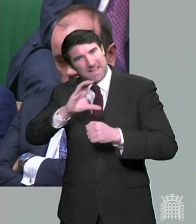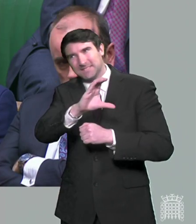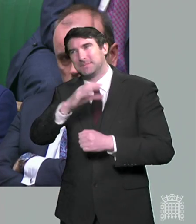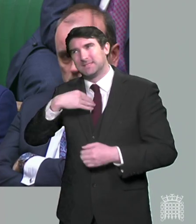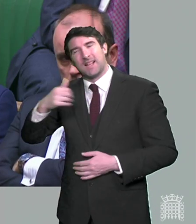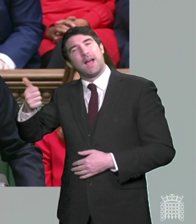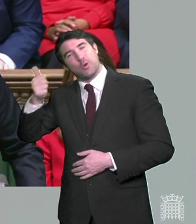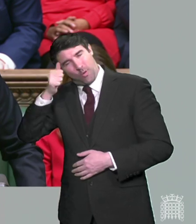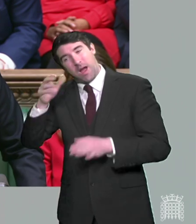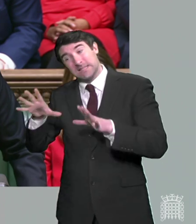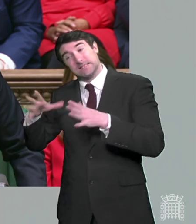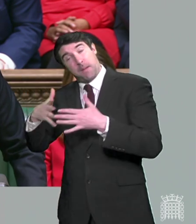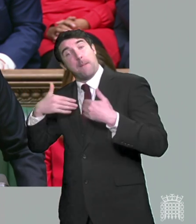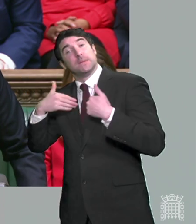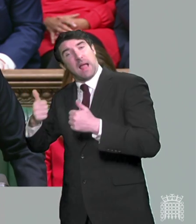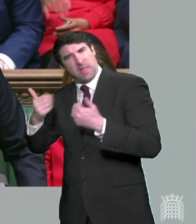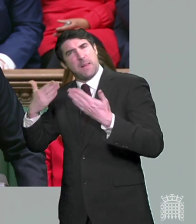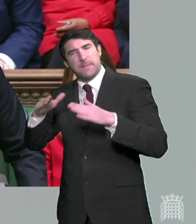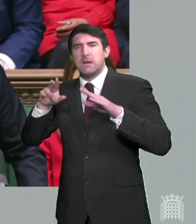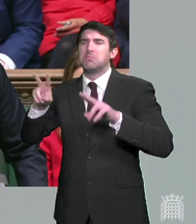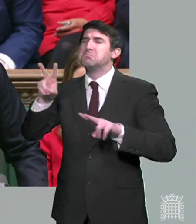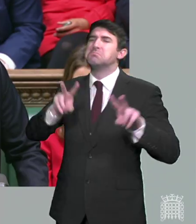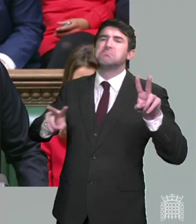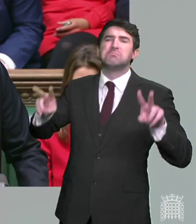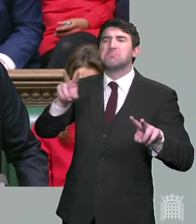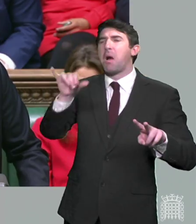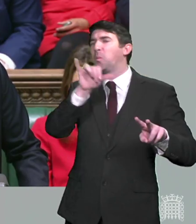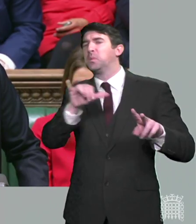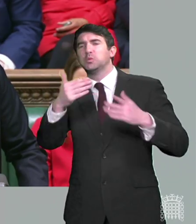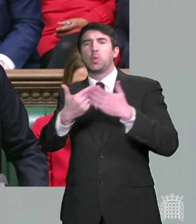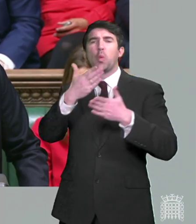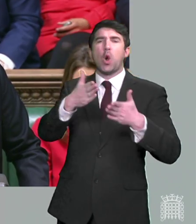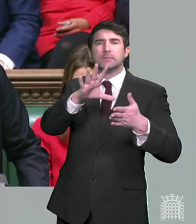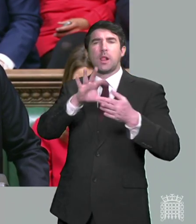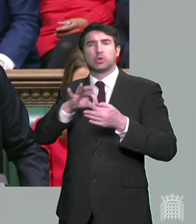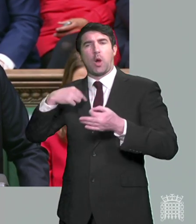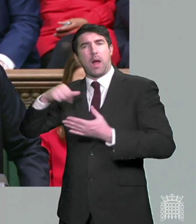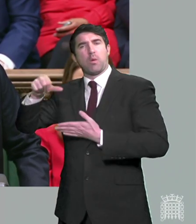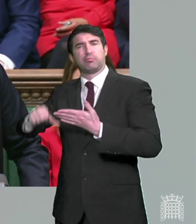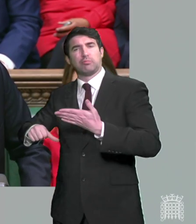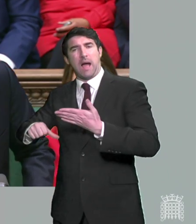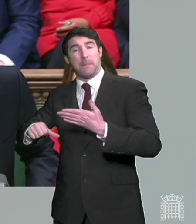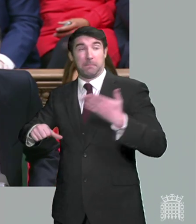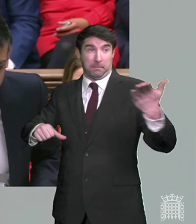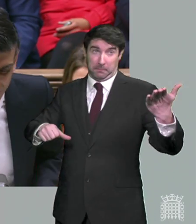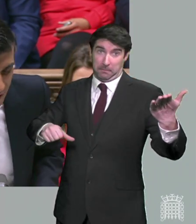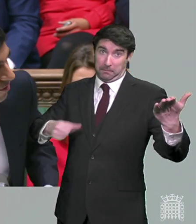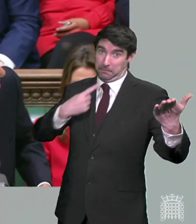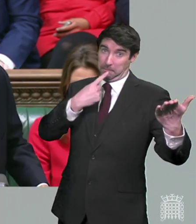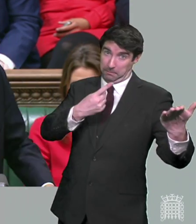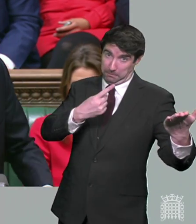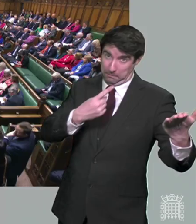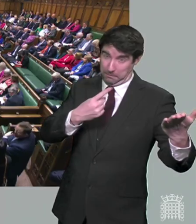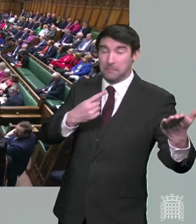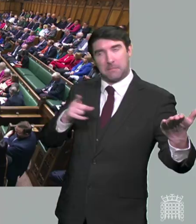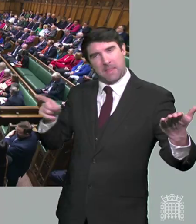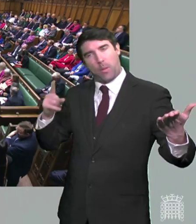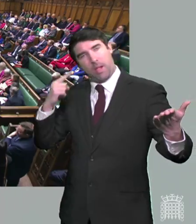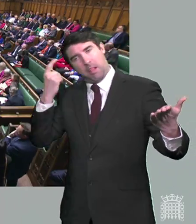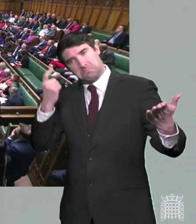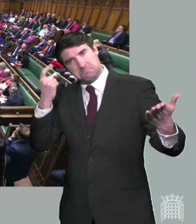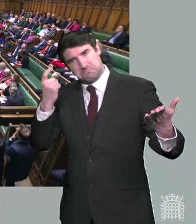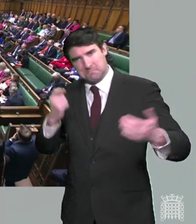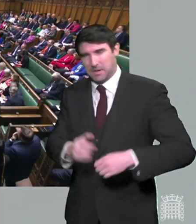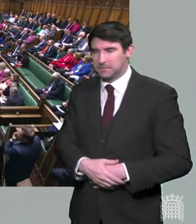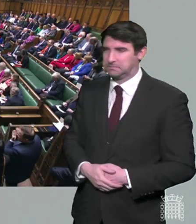The Department for Health and Social Care is looking at more hospitals to join the new hospital programme, and I am sure that it will have heard what he said and, indeed, the voices of his constituents, too.